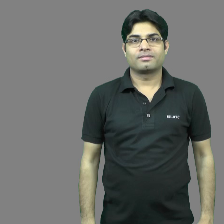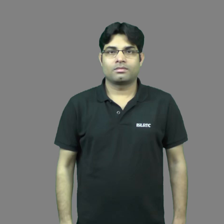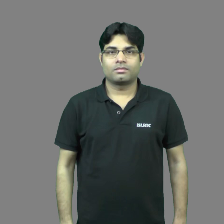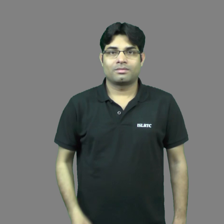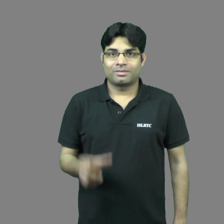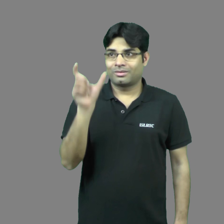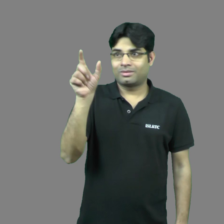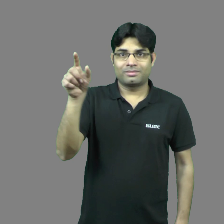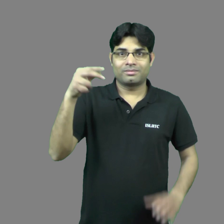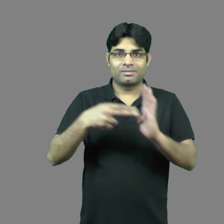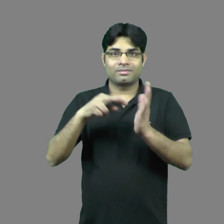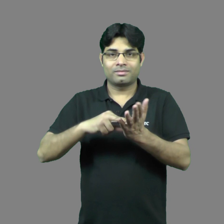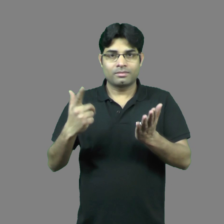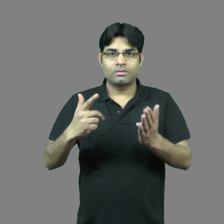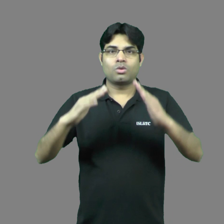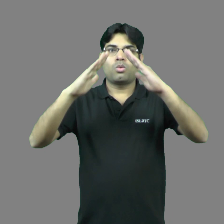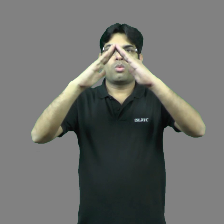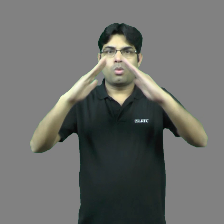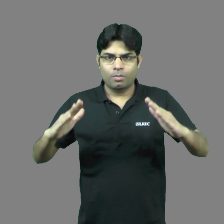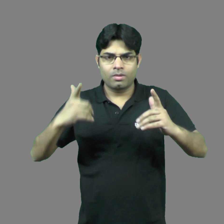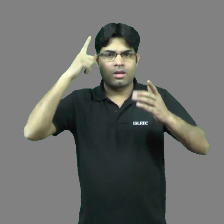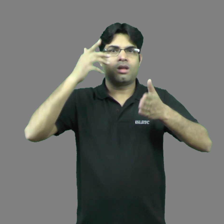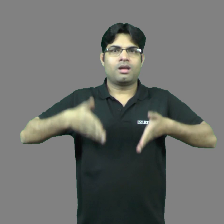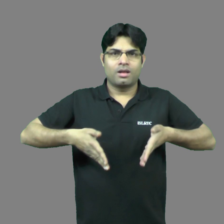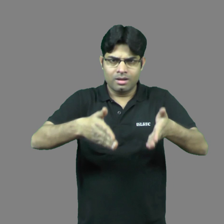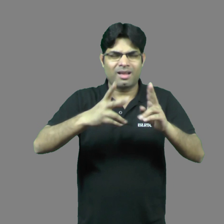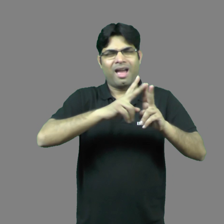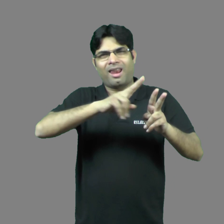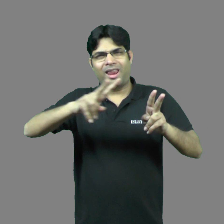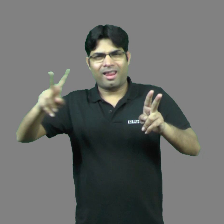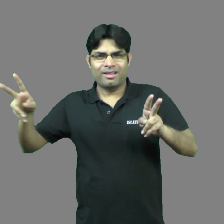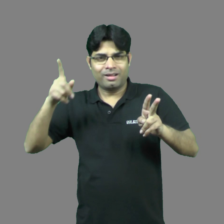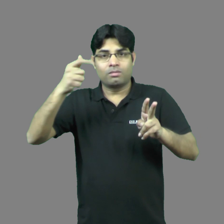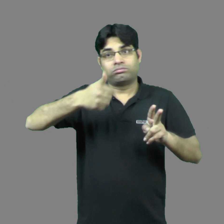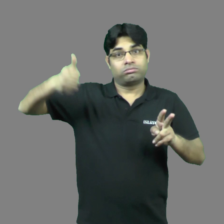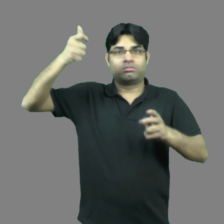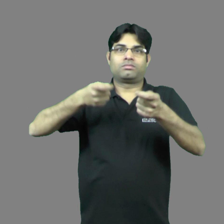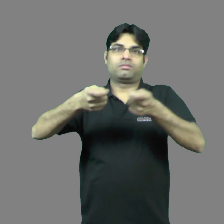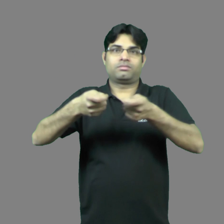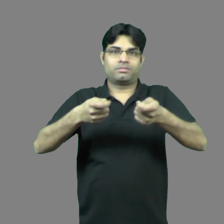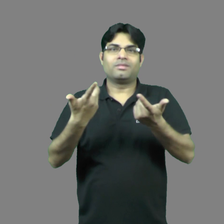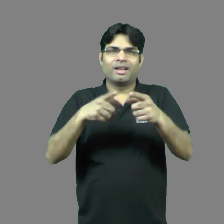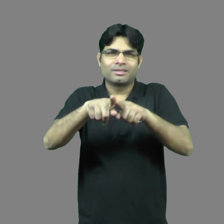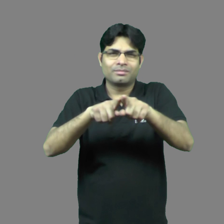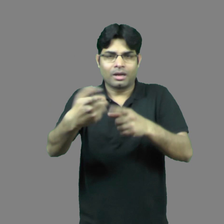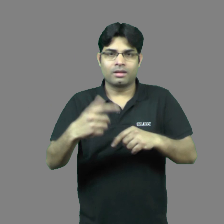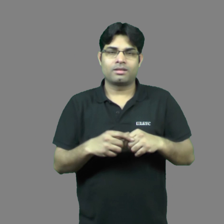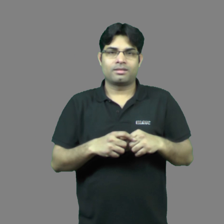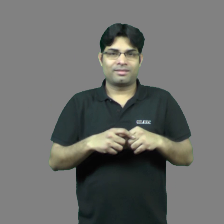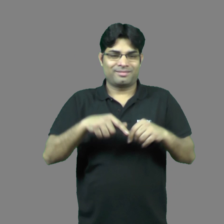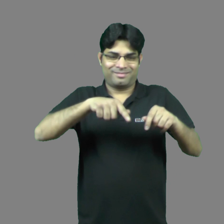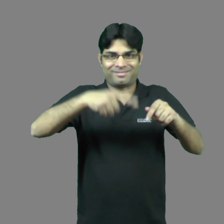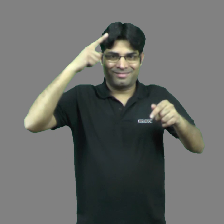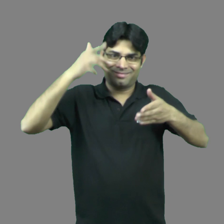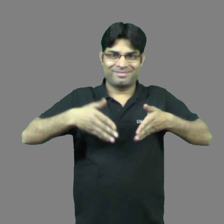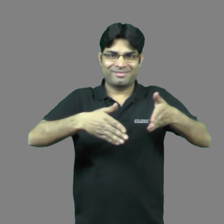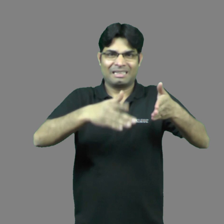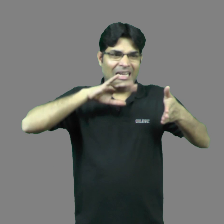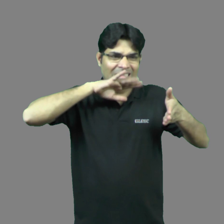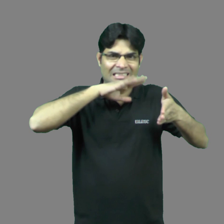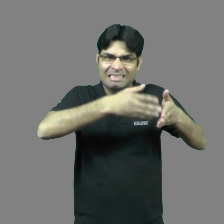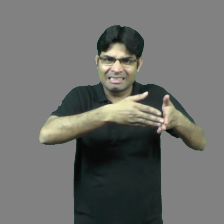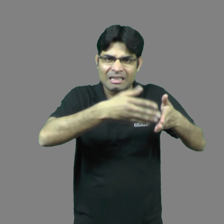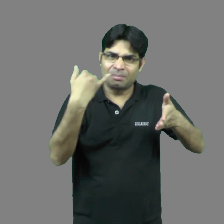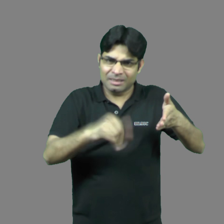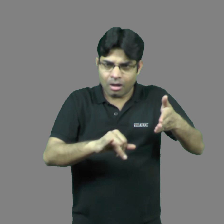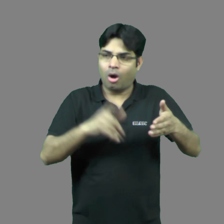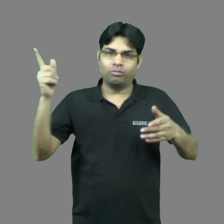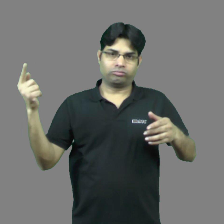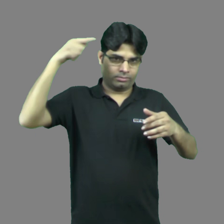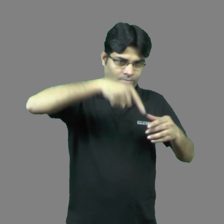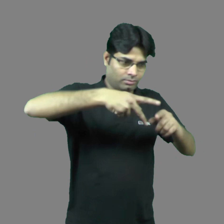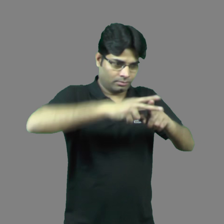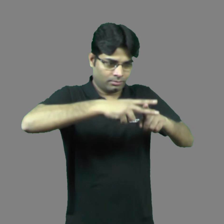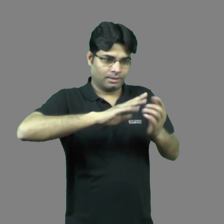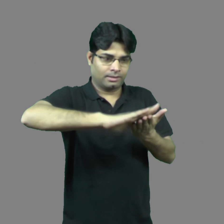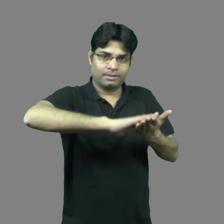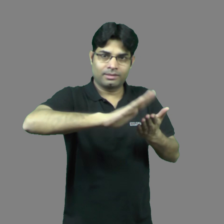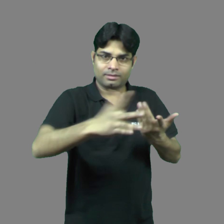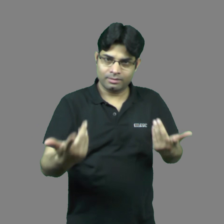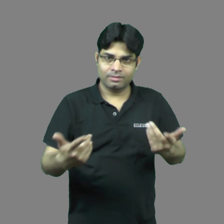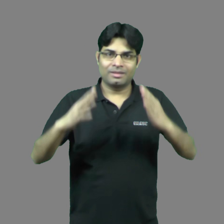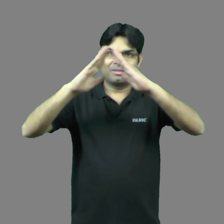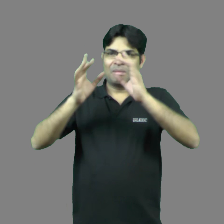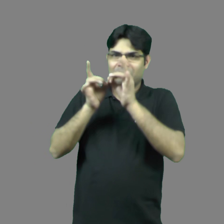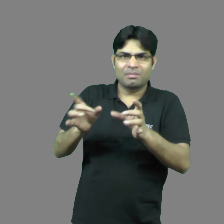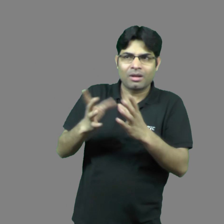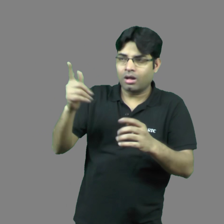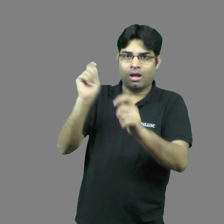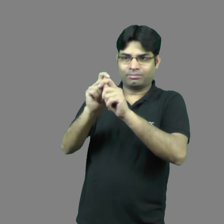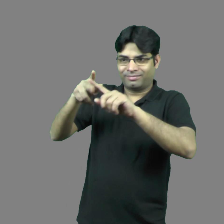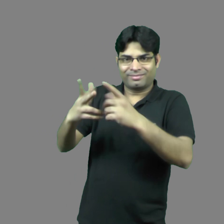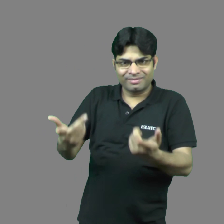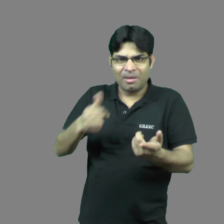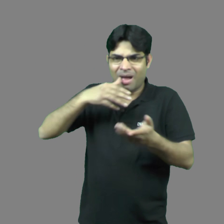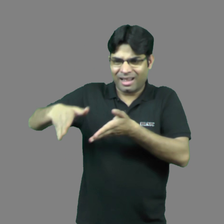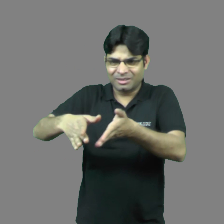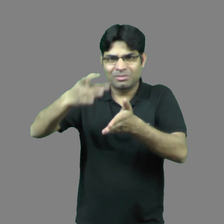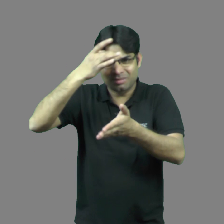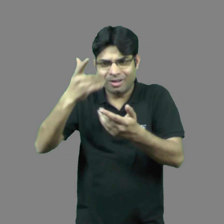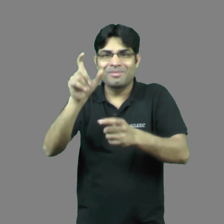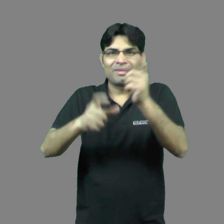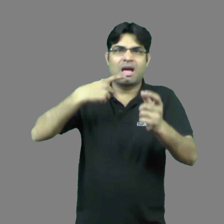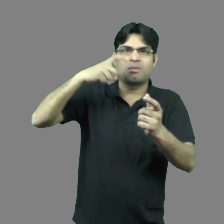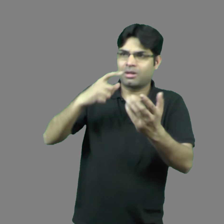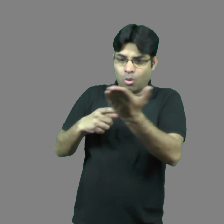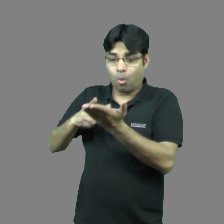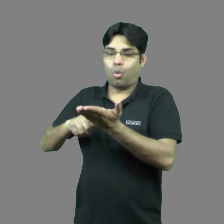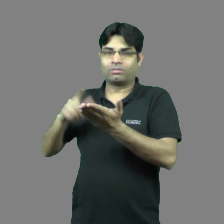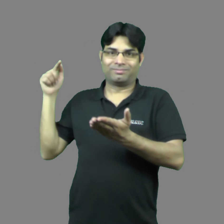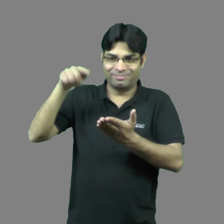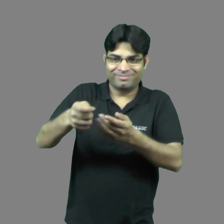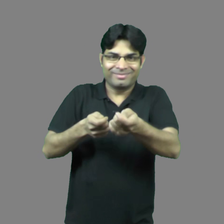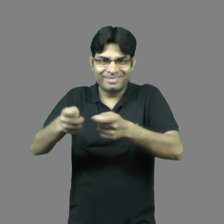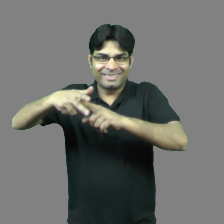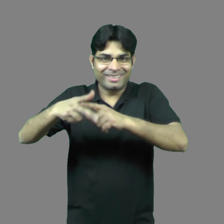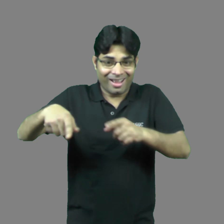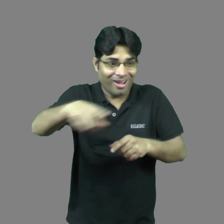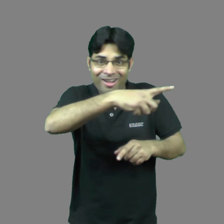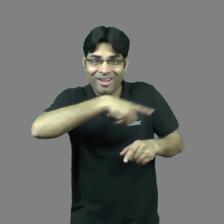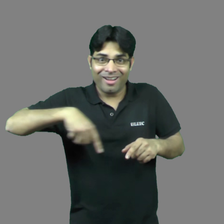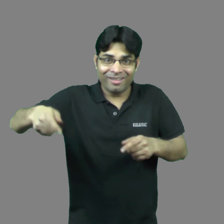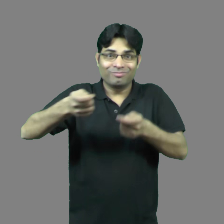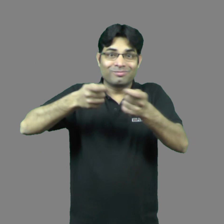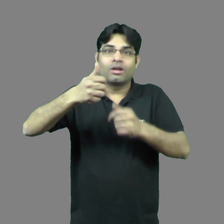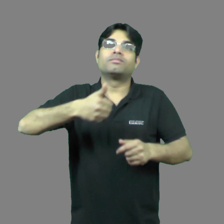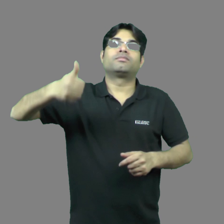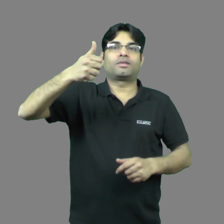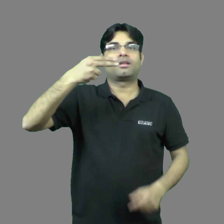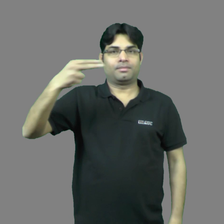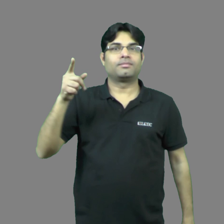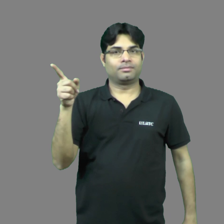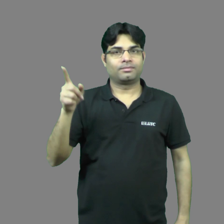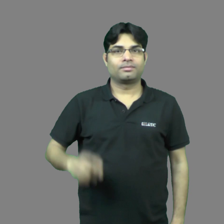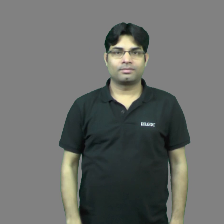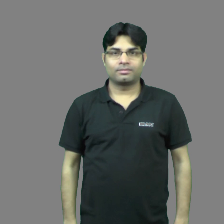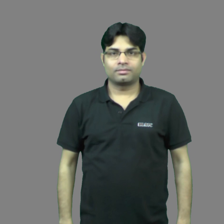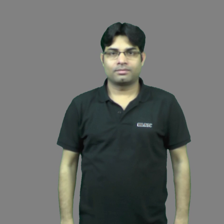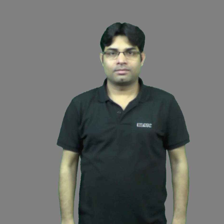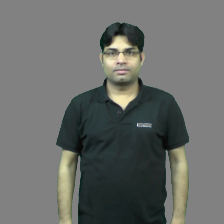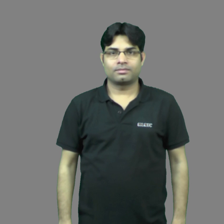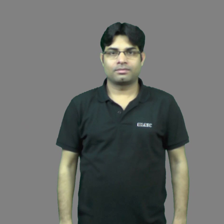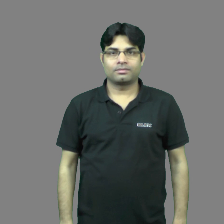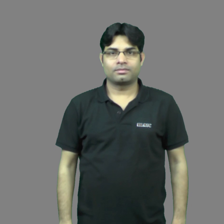Metropolitan Development Authority